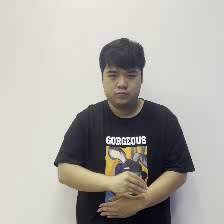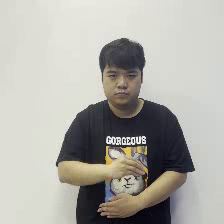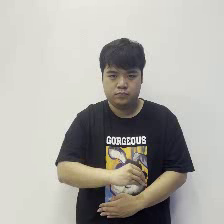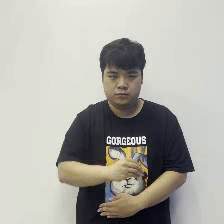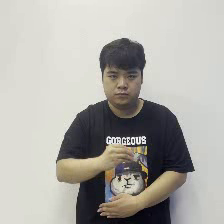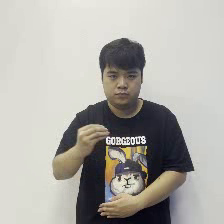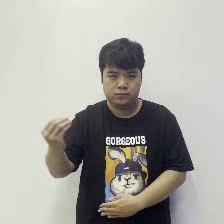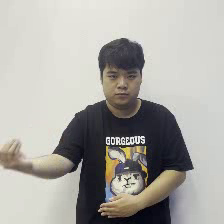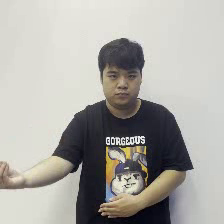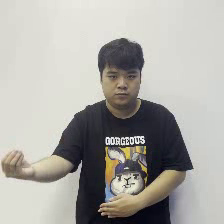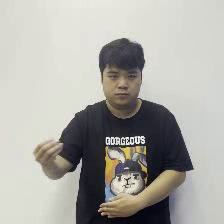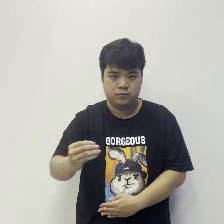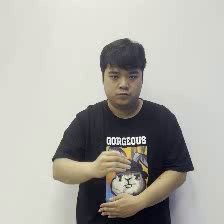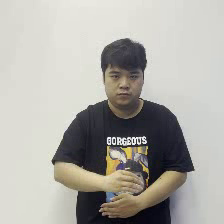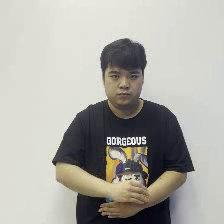Mua